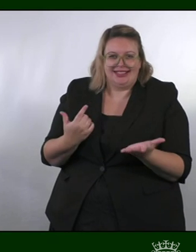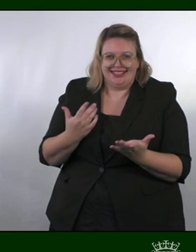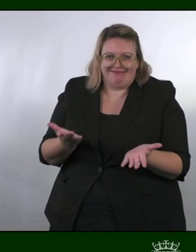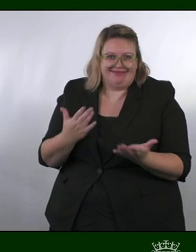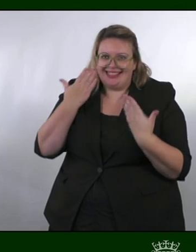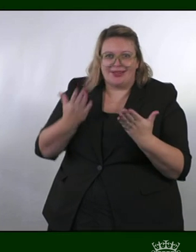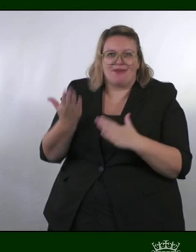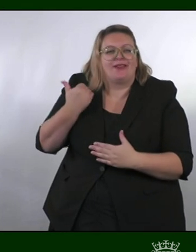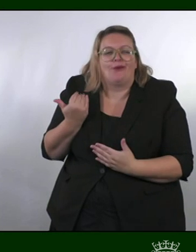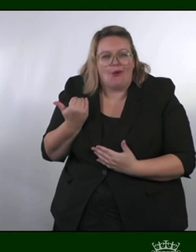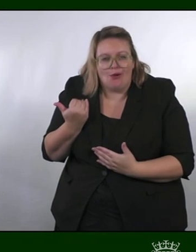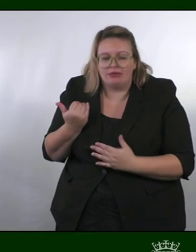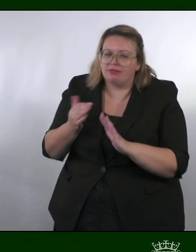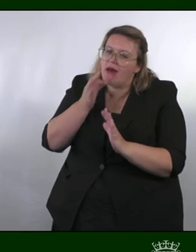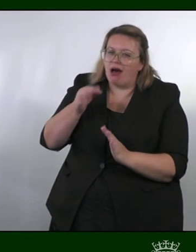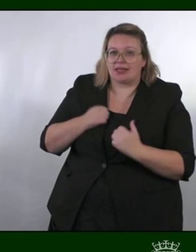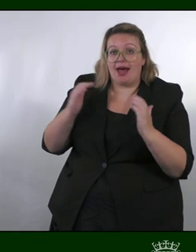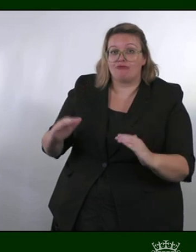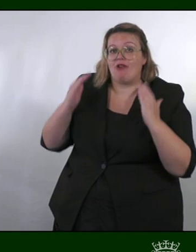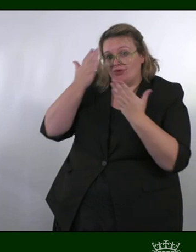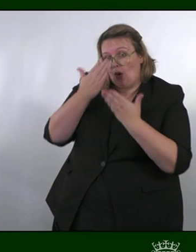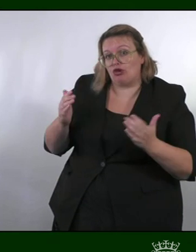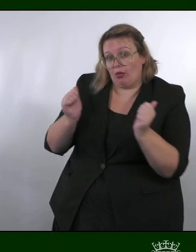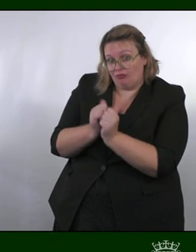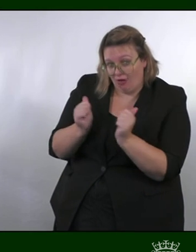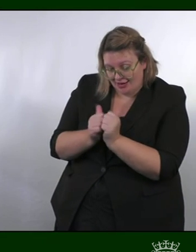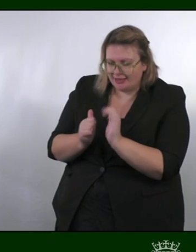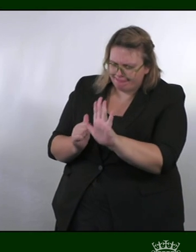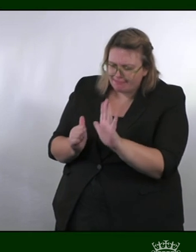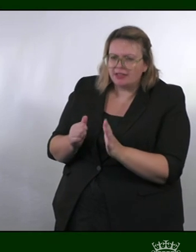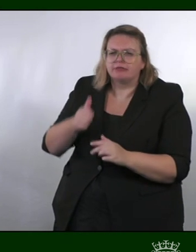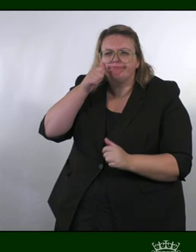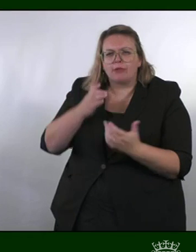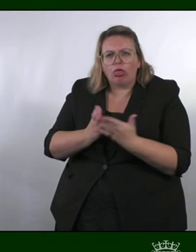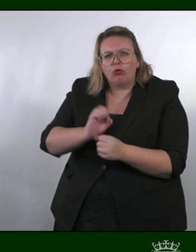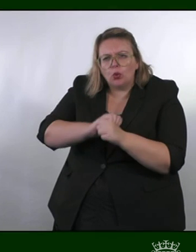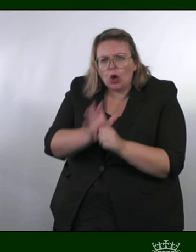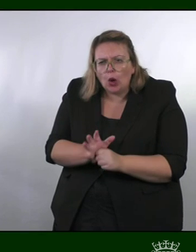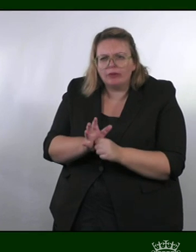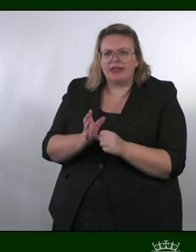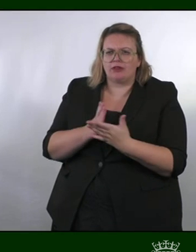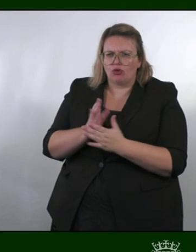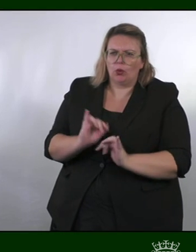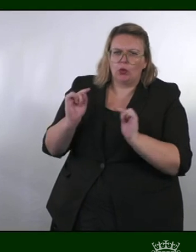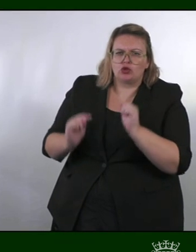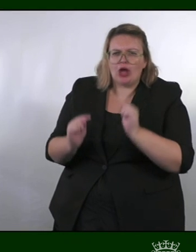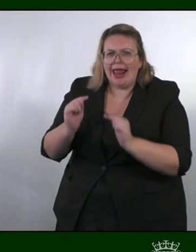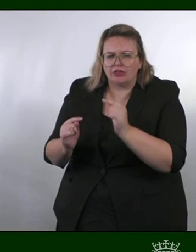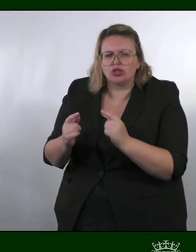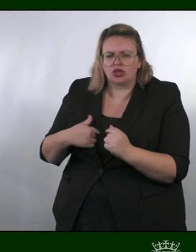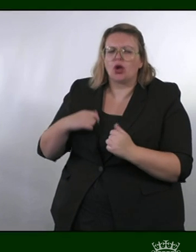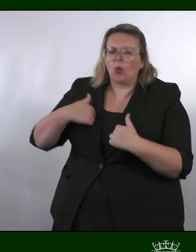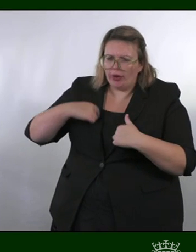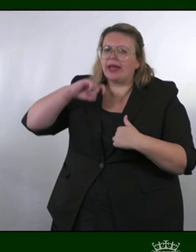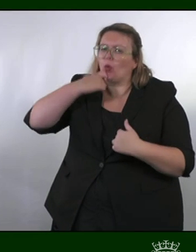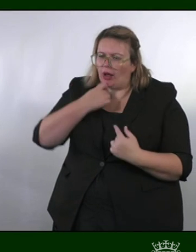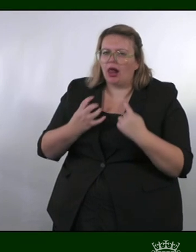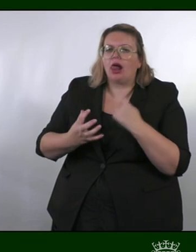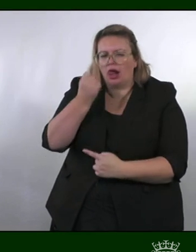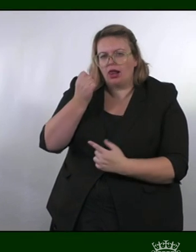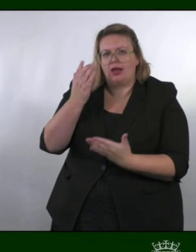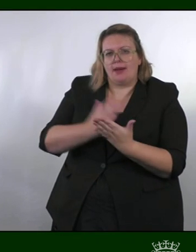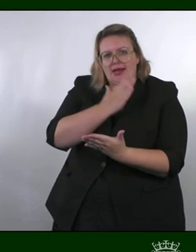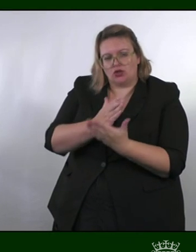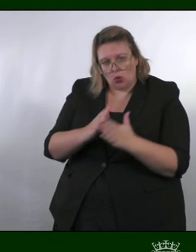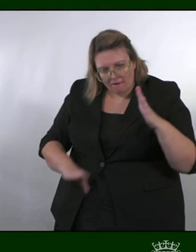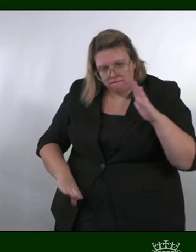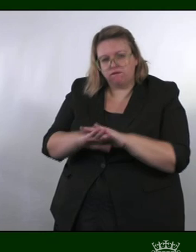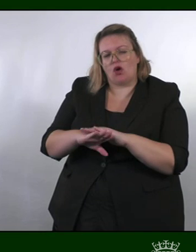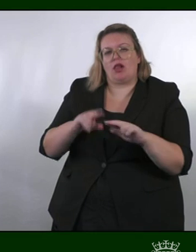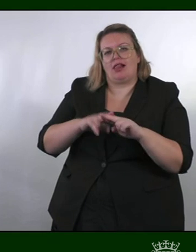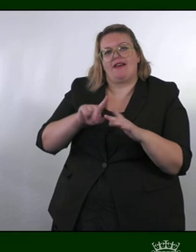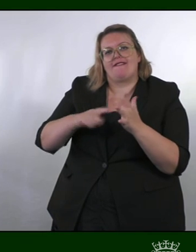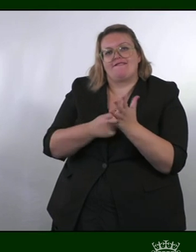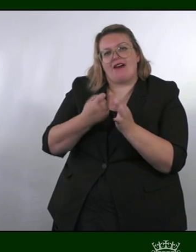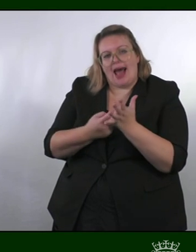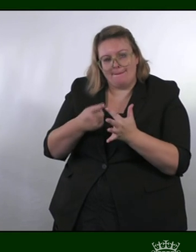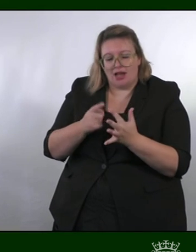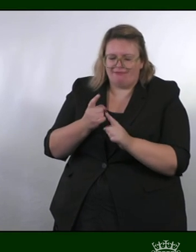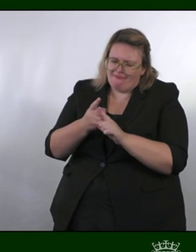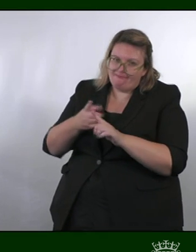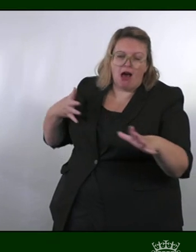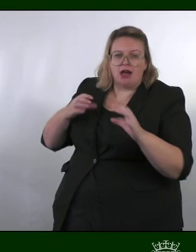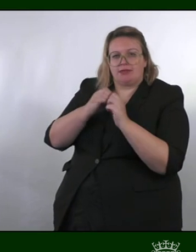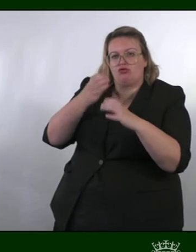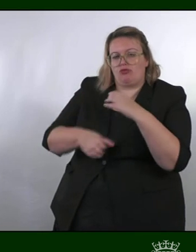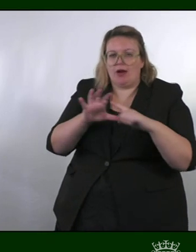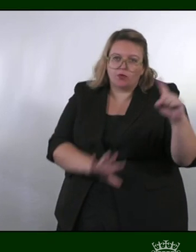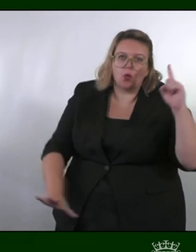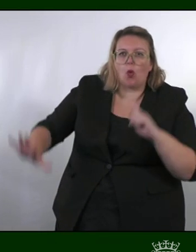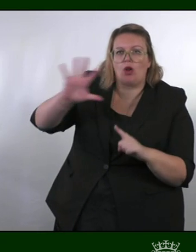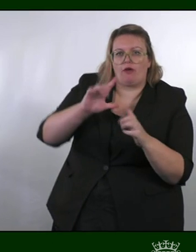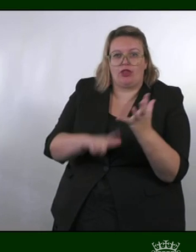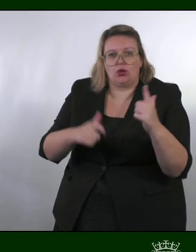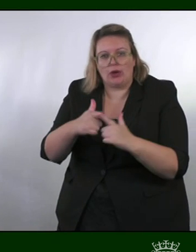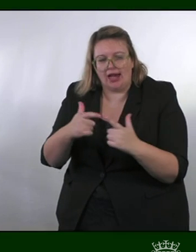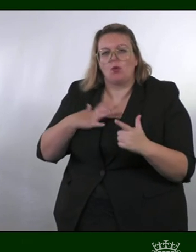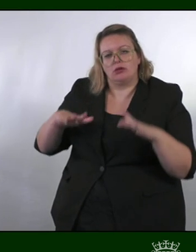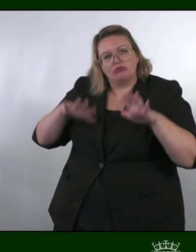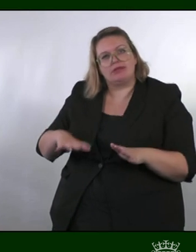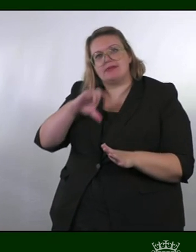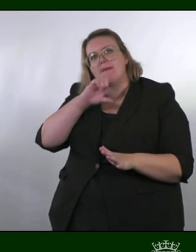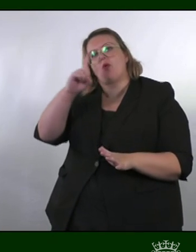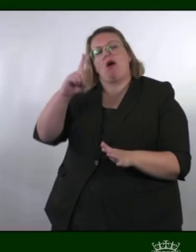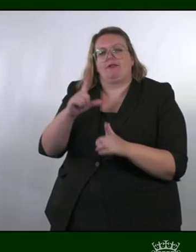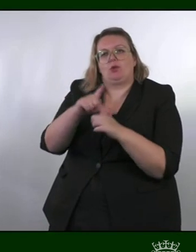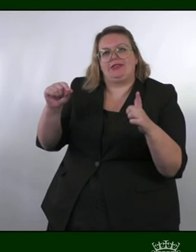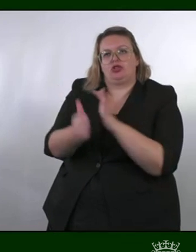Will my right hon. Friend therefore confirm today that, despite covid and all the other challenges with which he is grappling, we will deliver on our manifesto commitment to roll out full fibre superfast broadband across the United Kingdom and ensure that we are global leaders in digital connectivity?